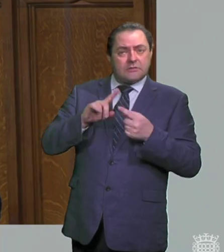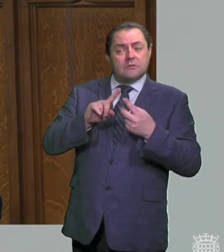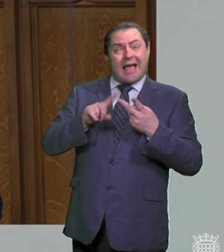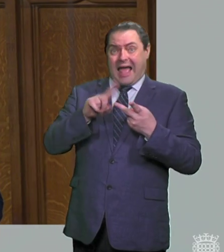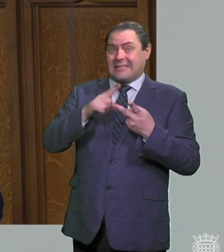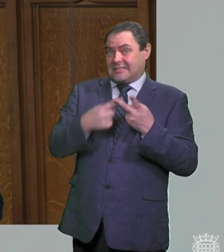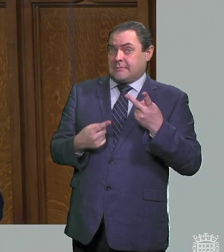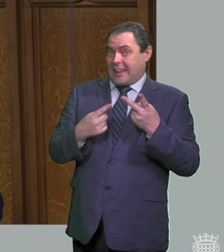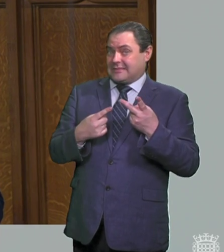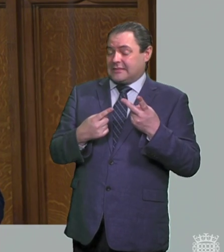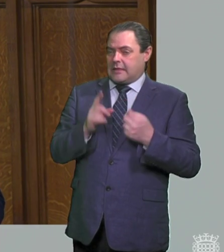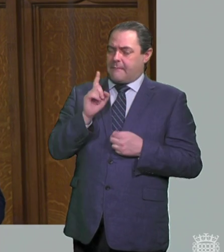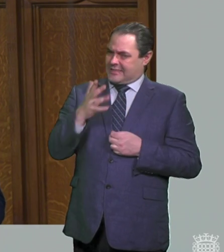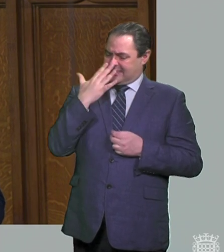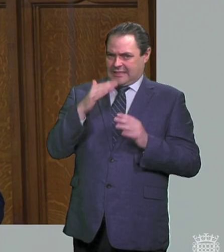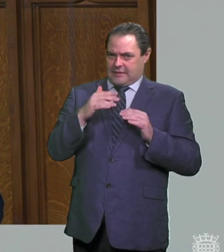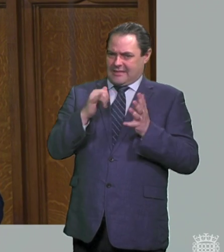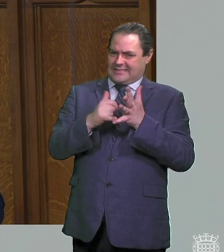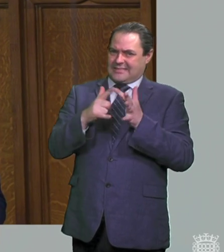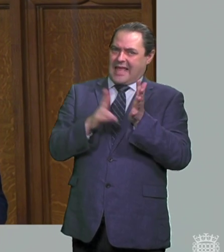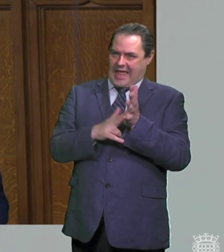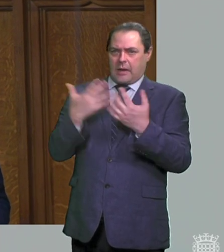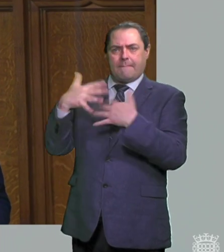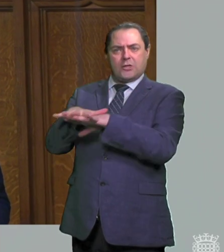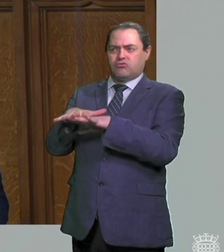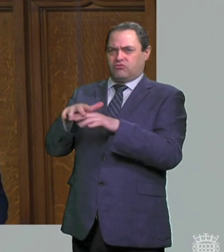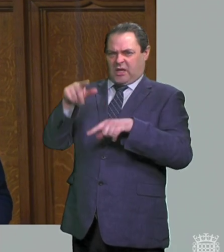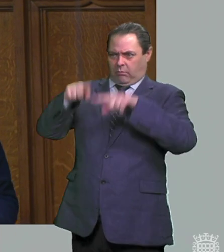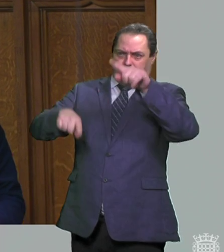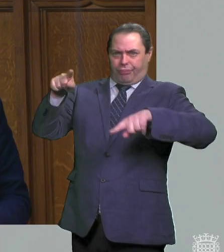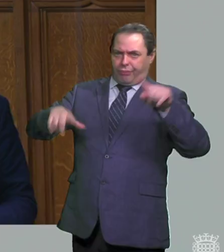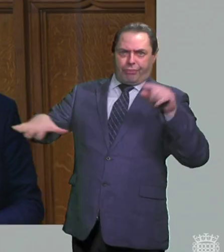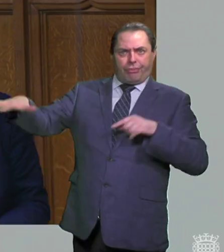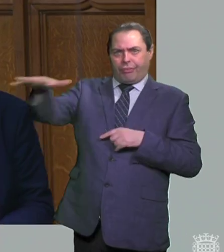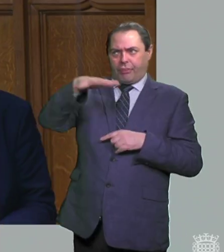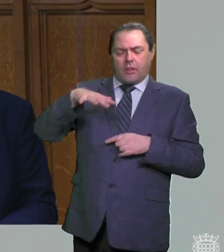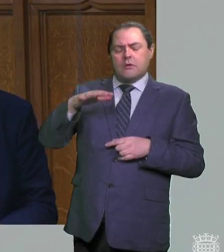However, there is a disparity in SEND standards in mainstream schools in my constituency.